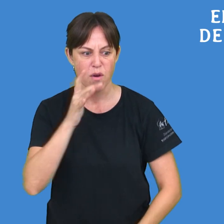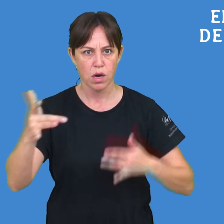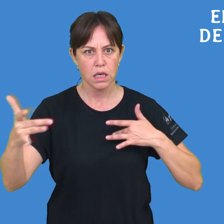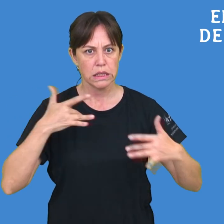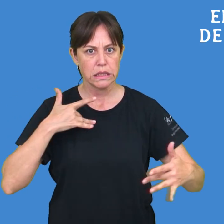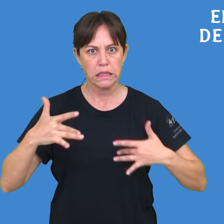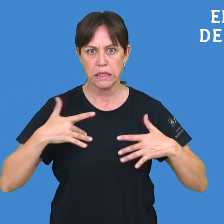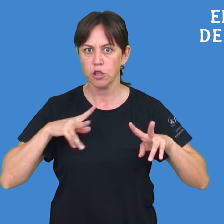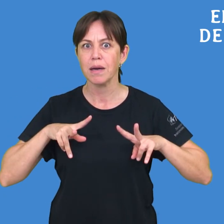síntoma